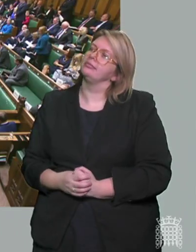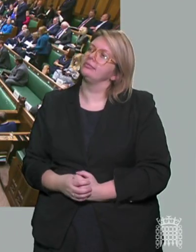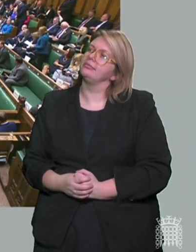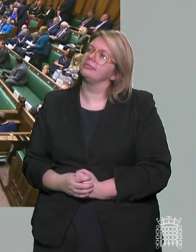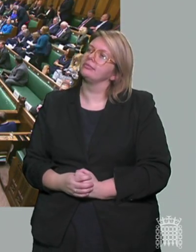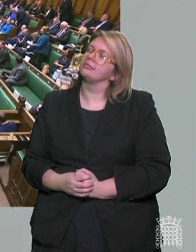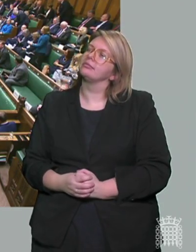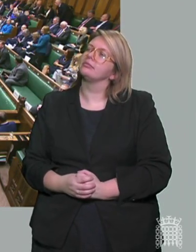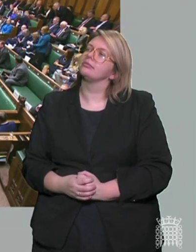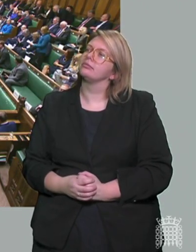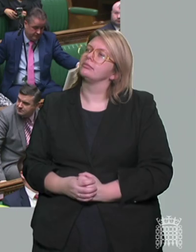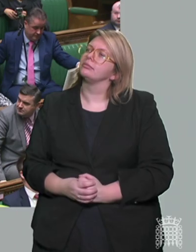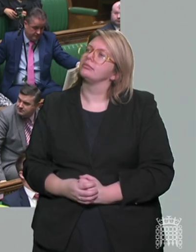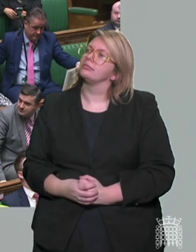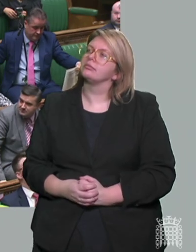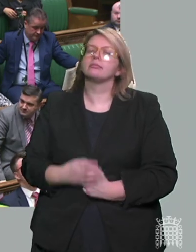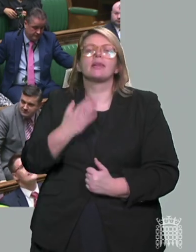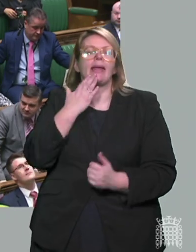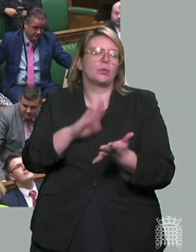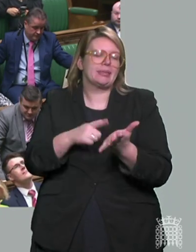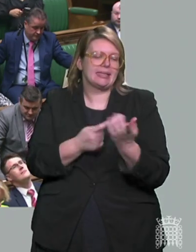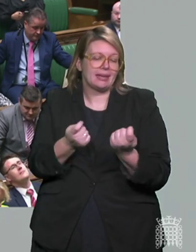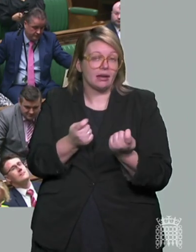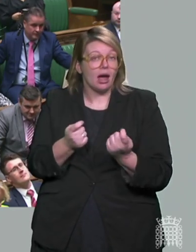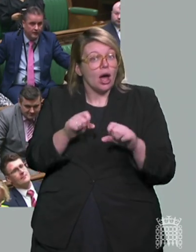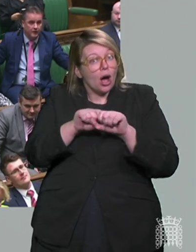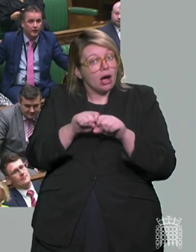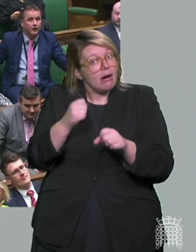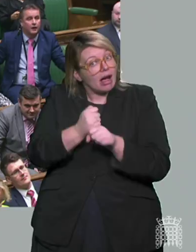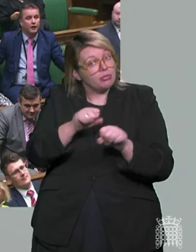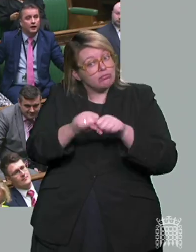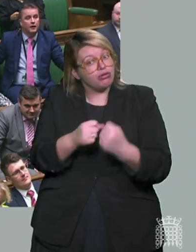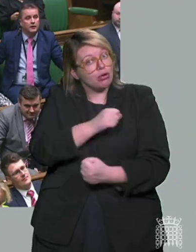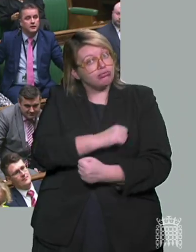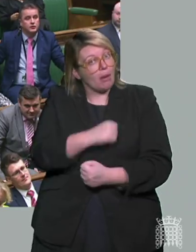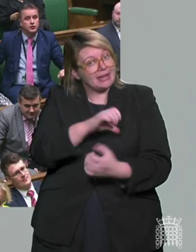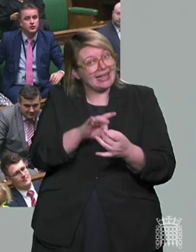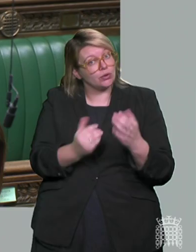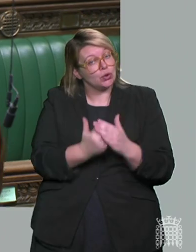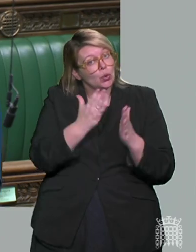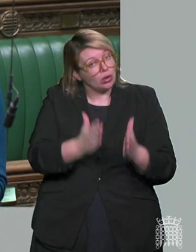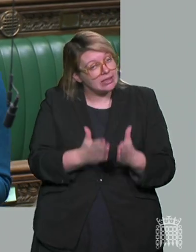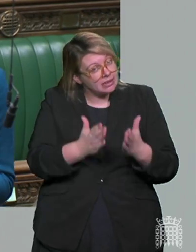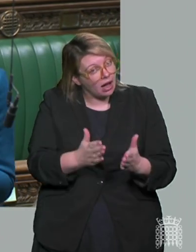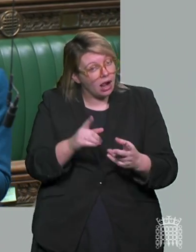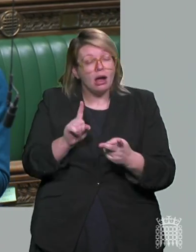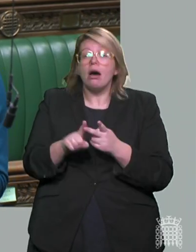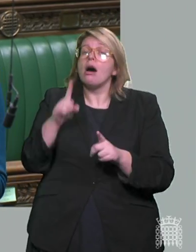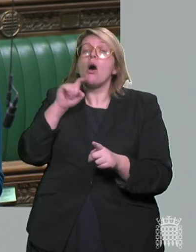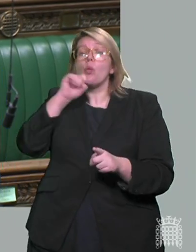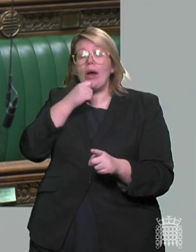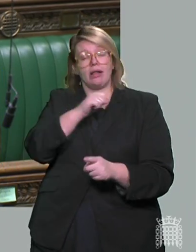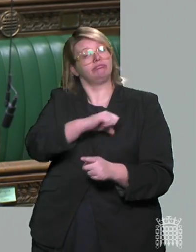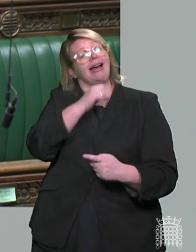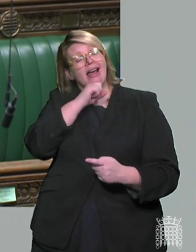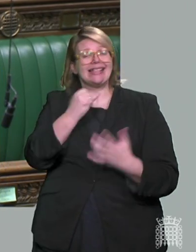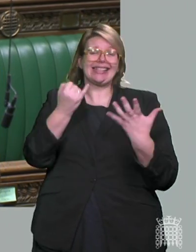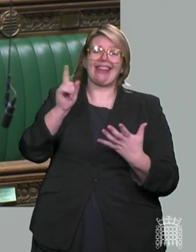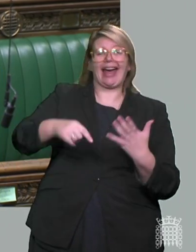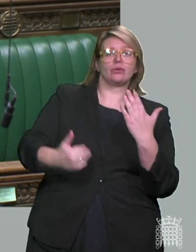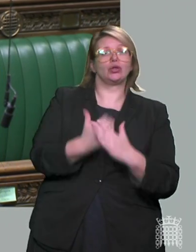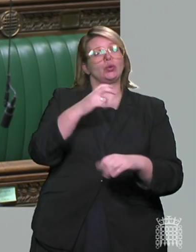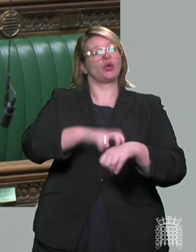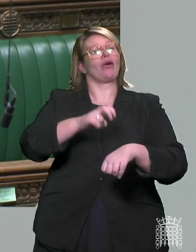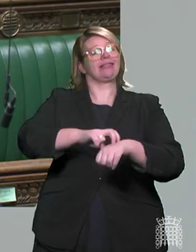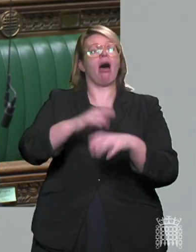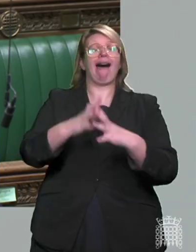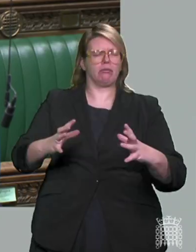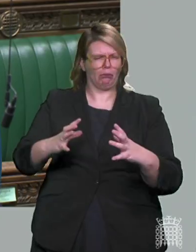Not only have the Government broken their promises on new hospitals; they have also broken their pledge to have 6,000 more doctors, with the number of qualified GPs having actually fallen.